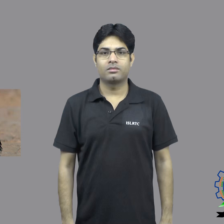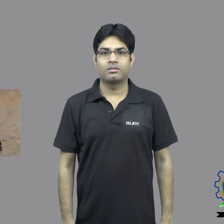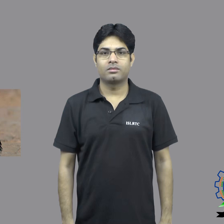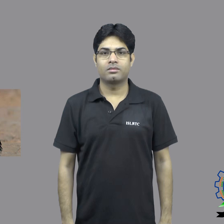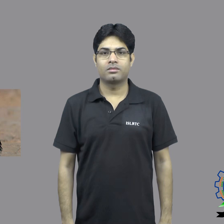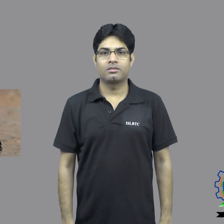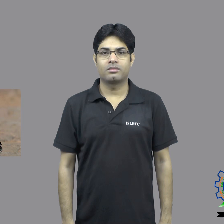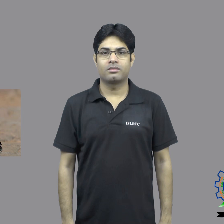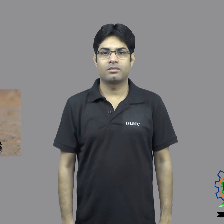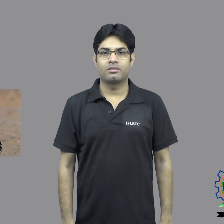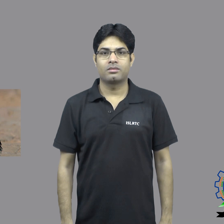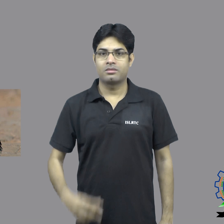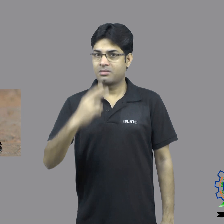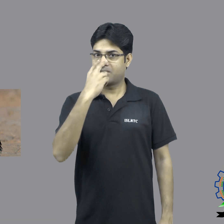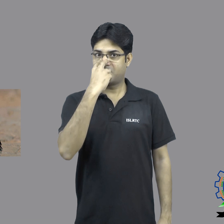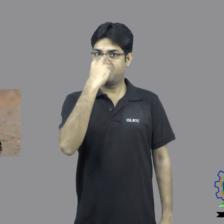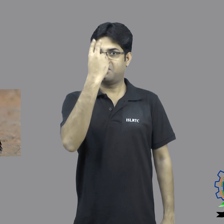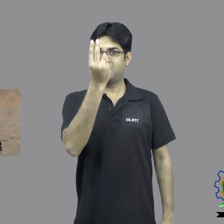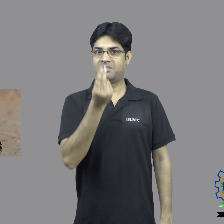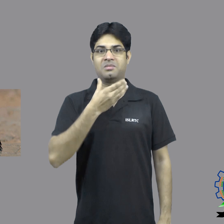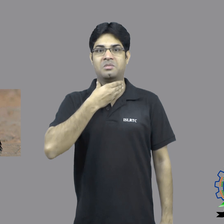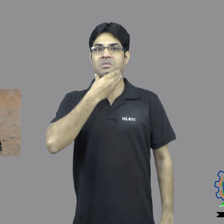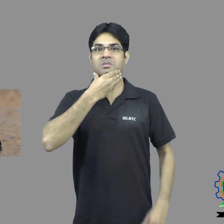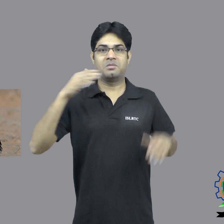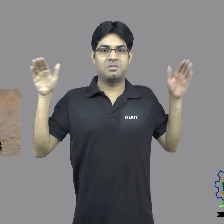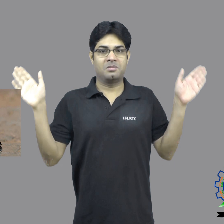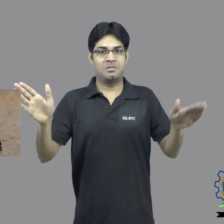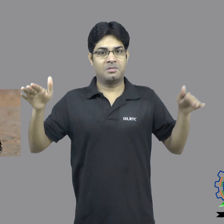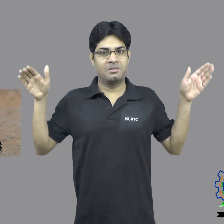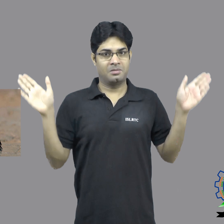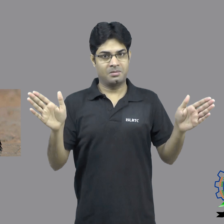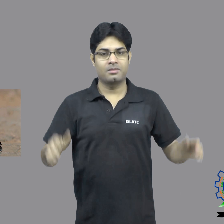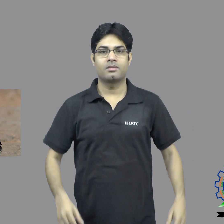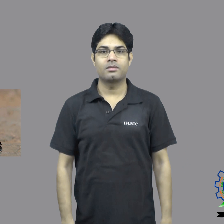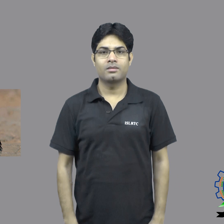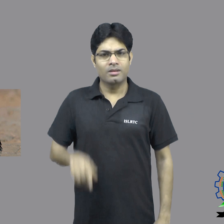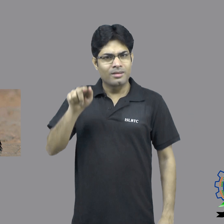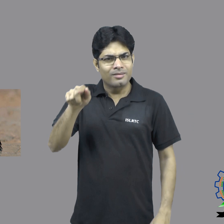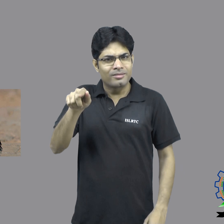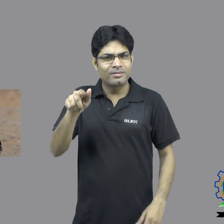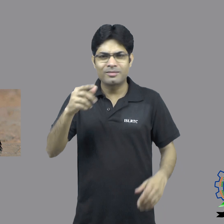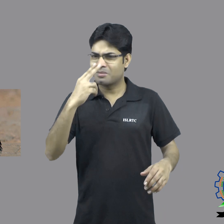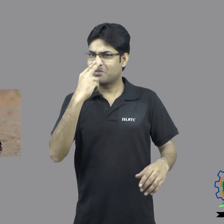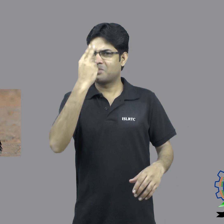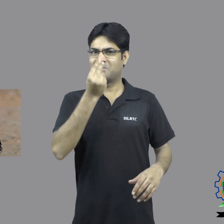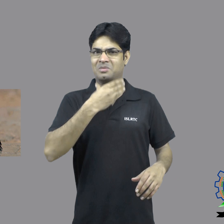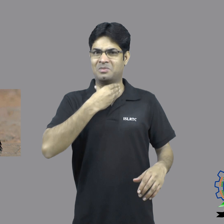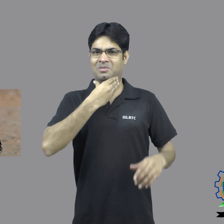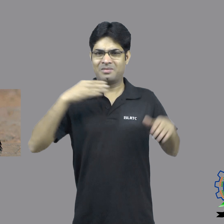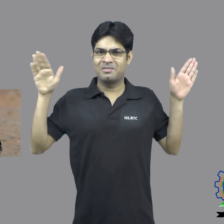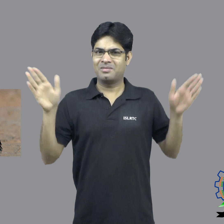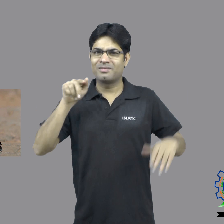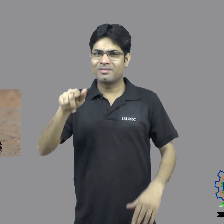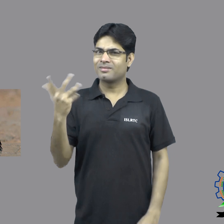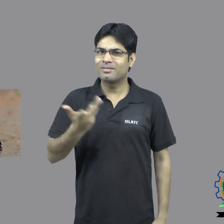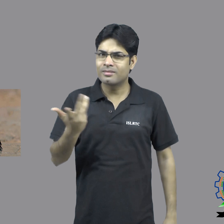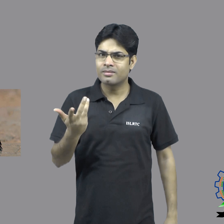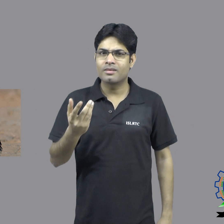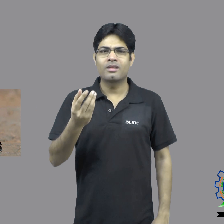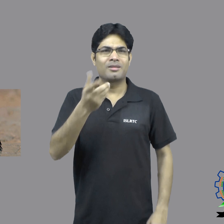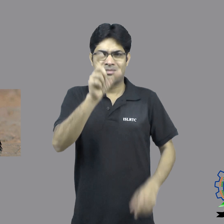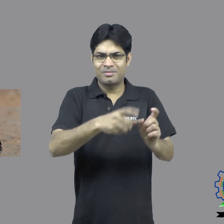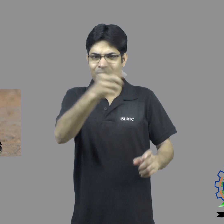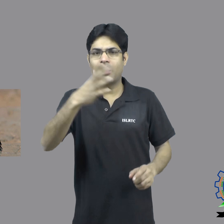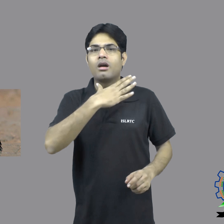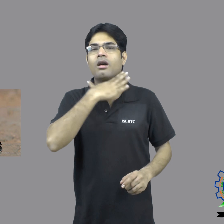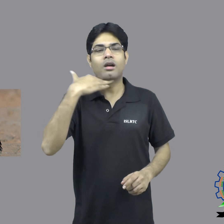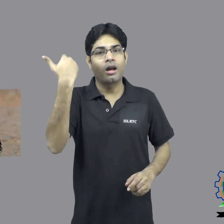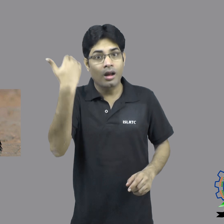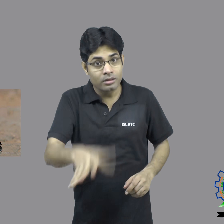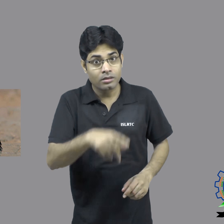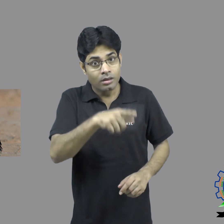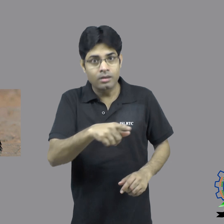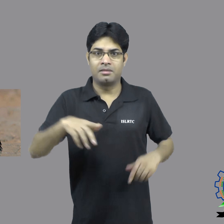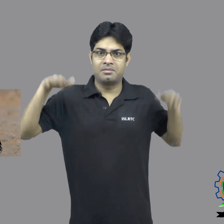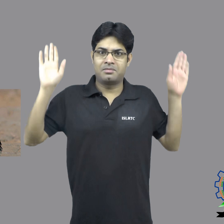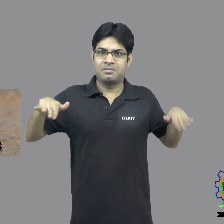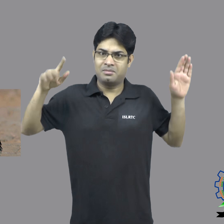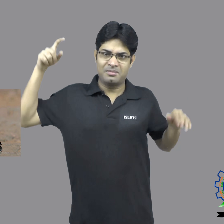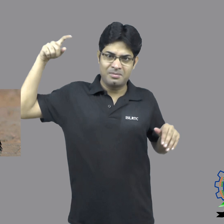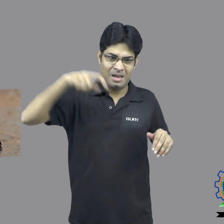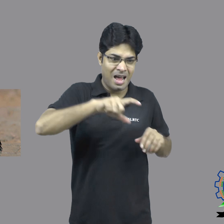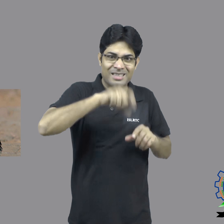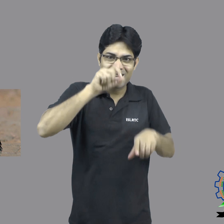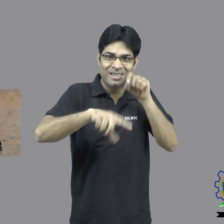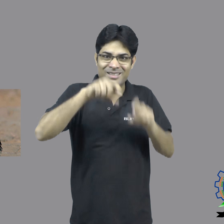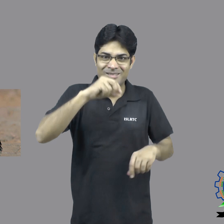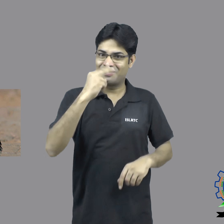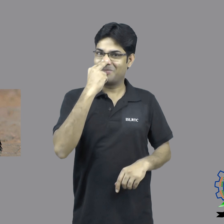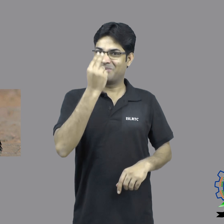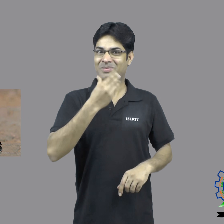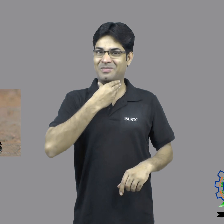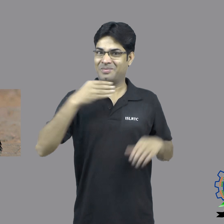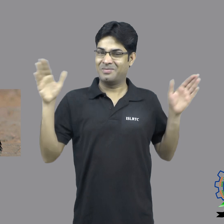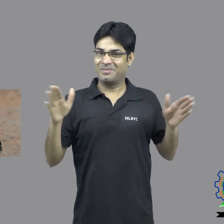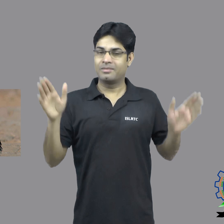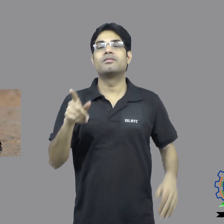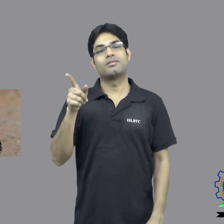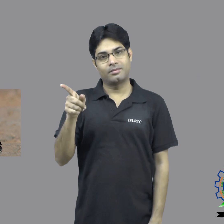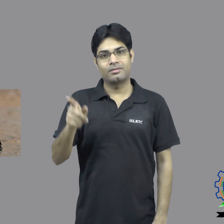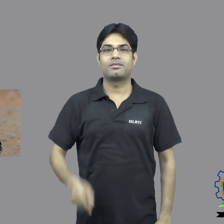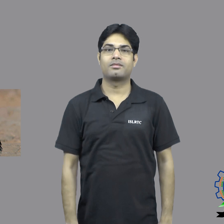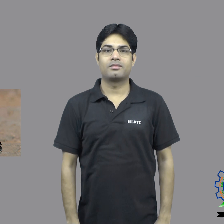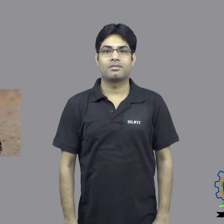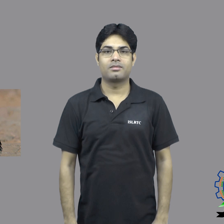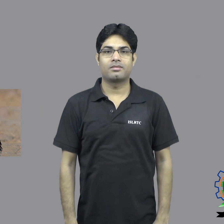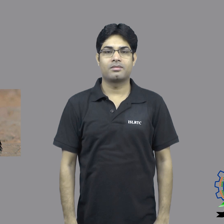Vulture